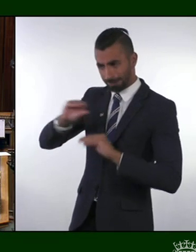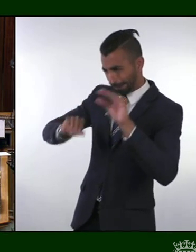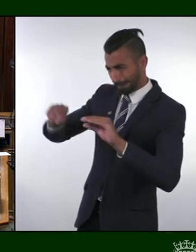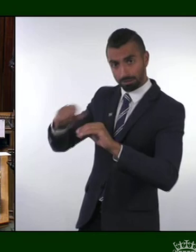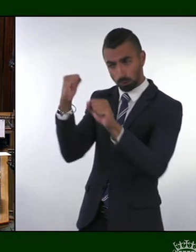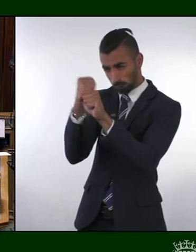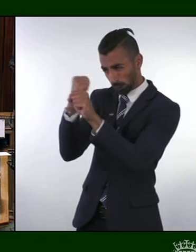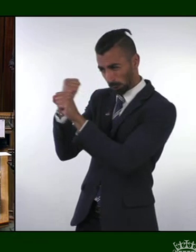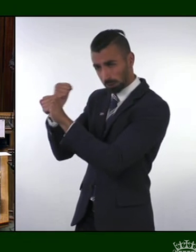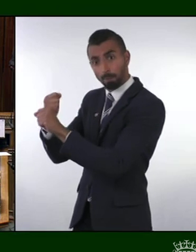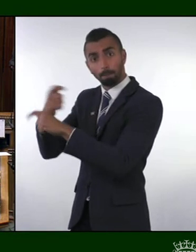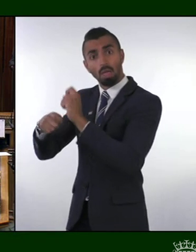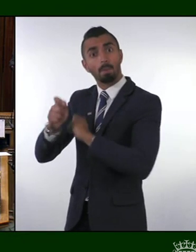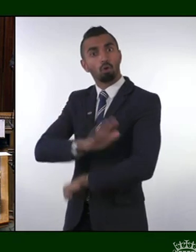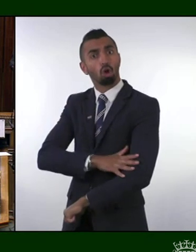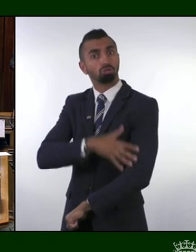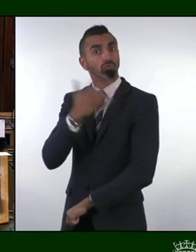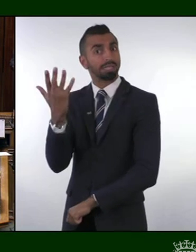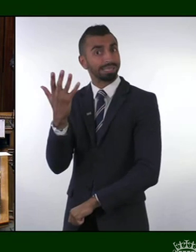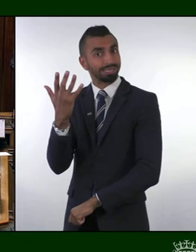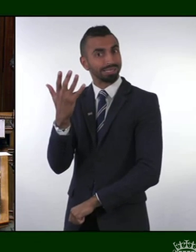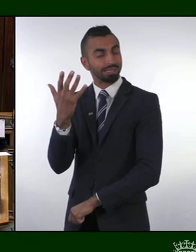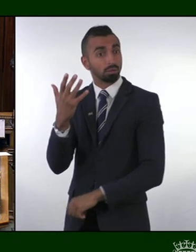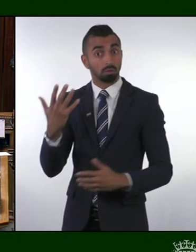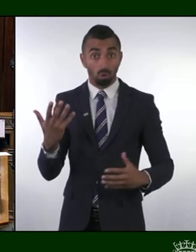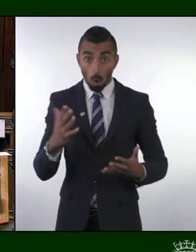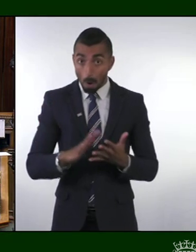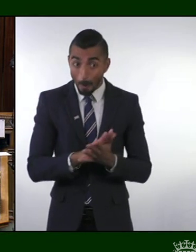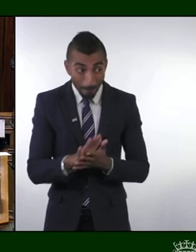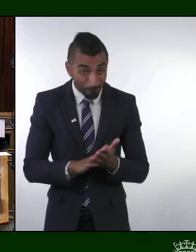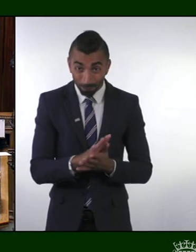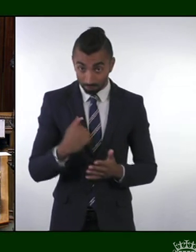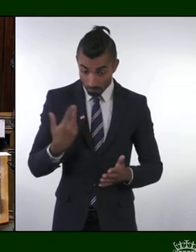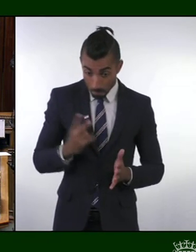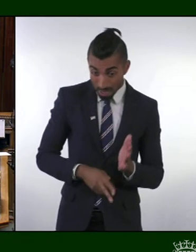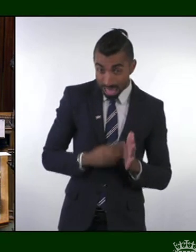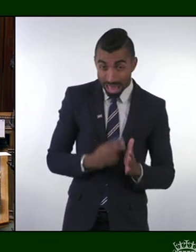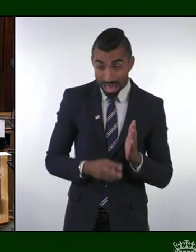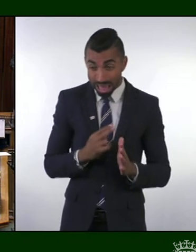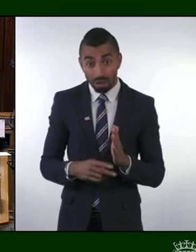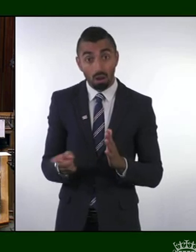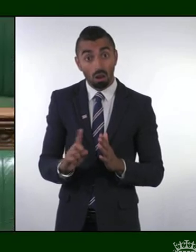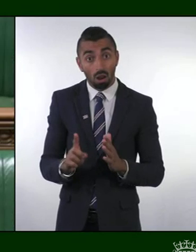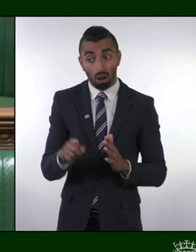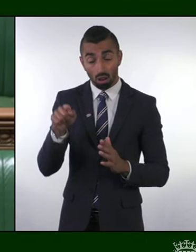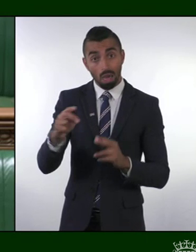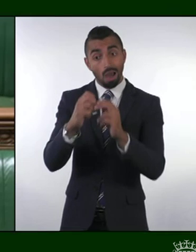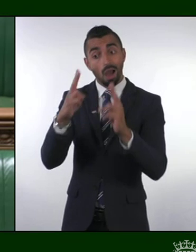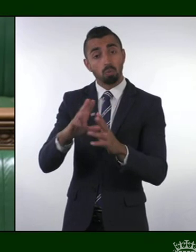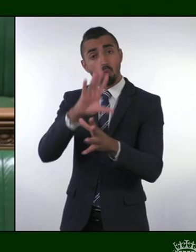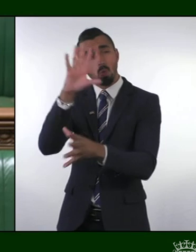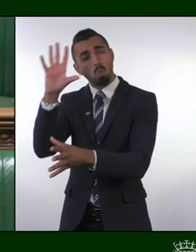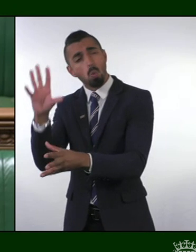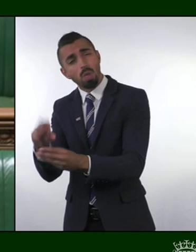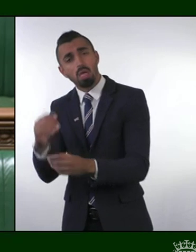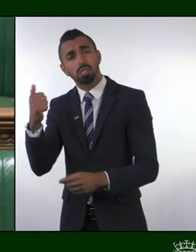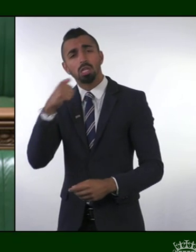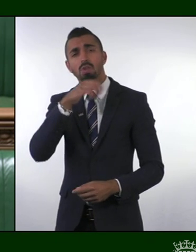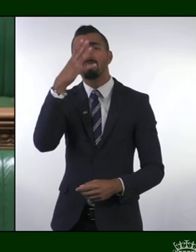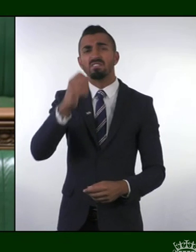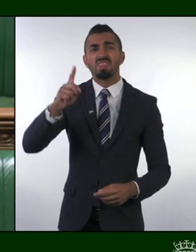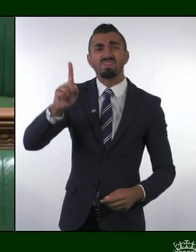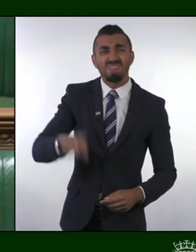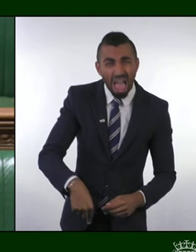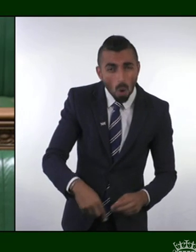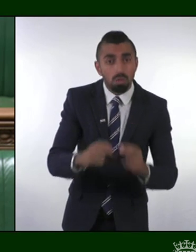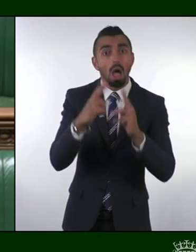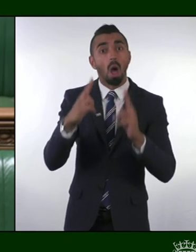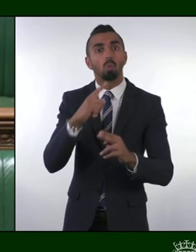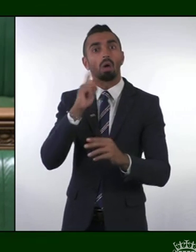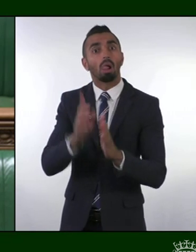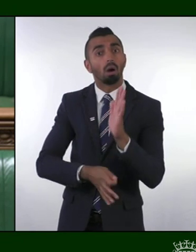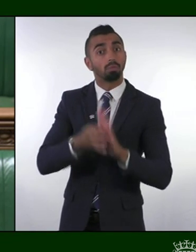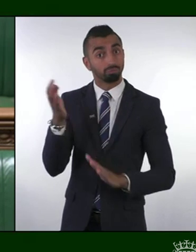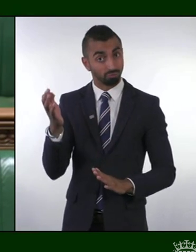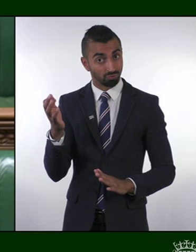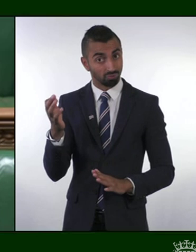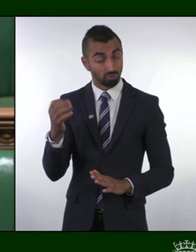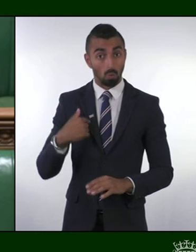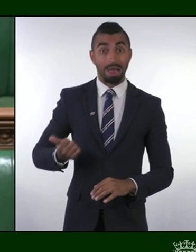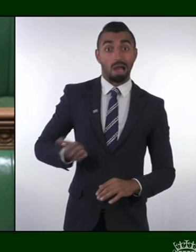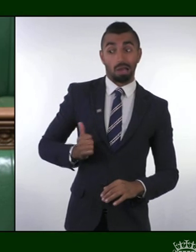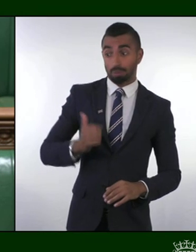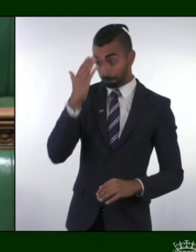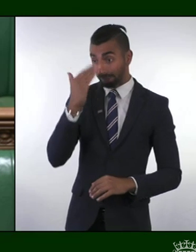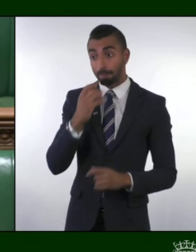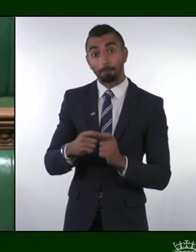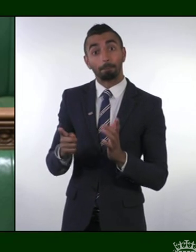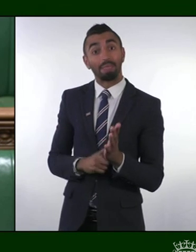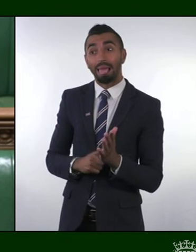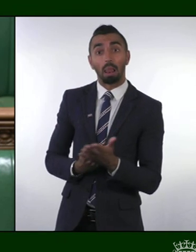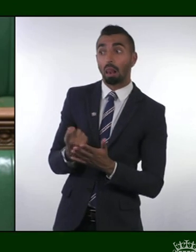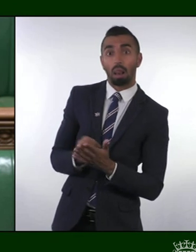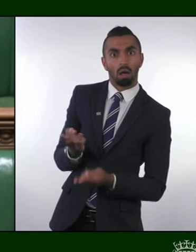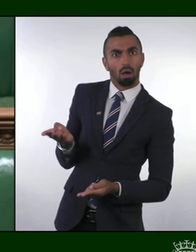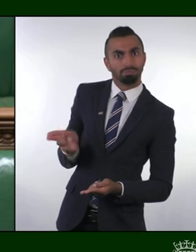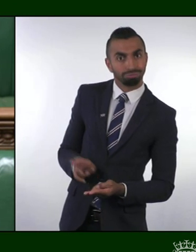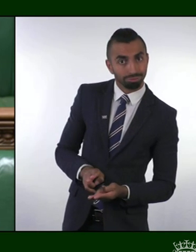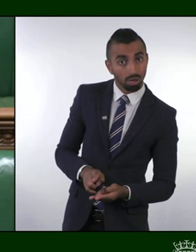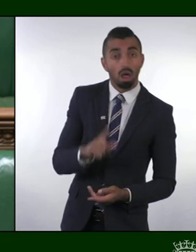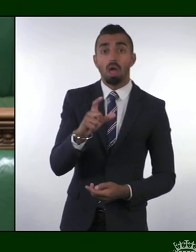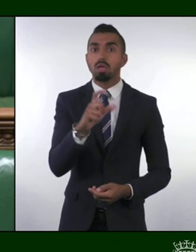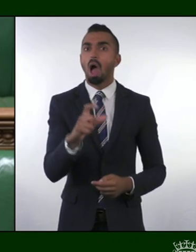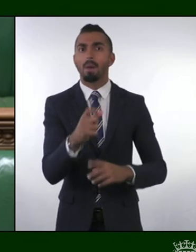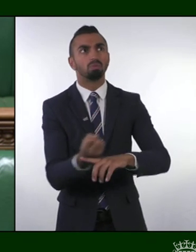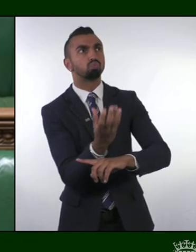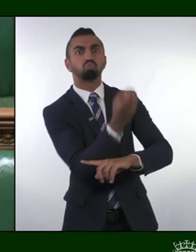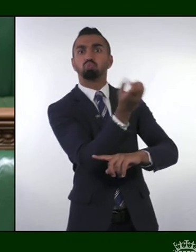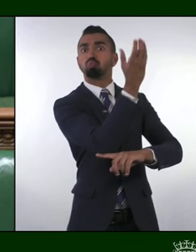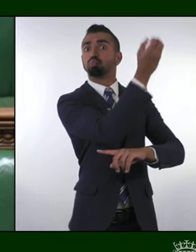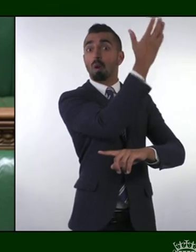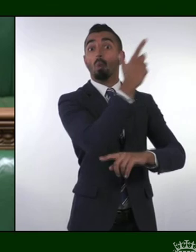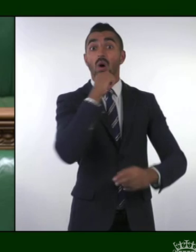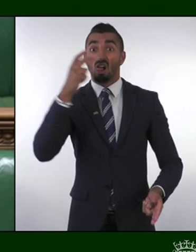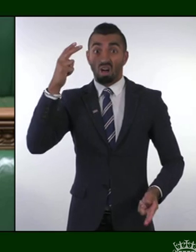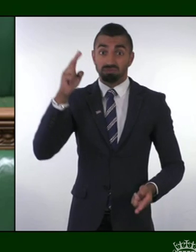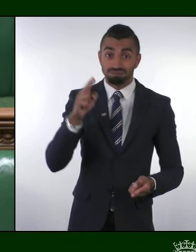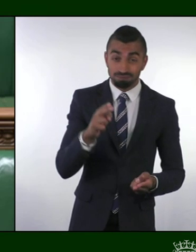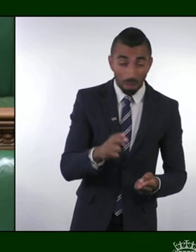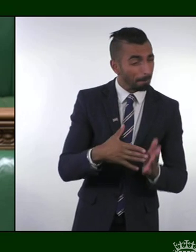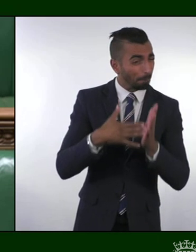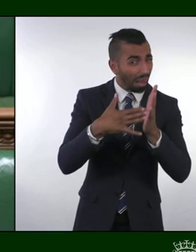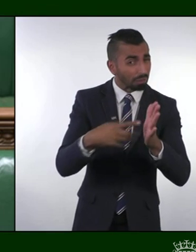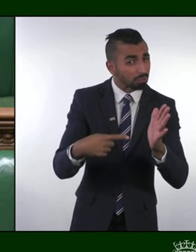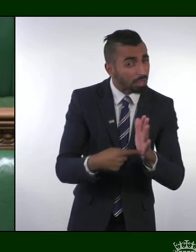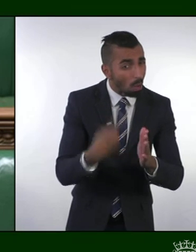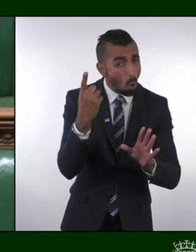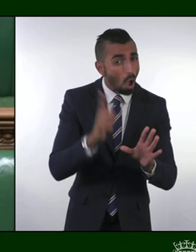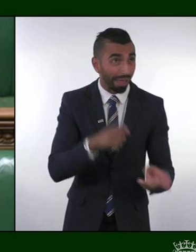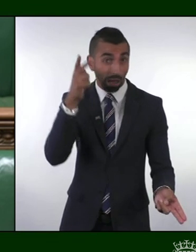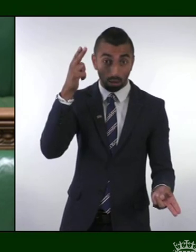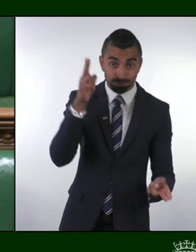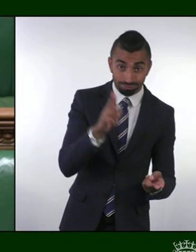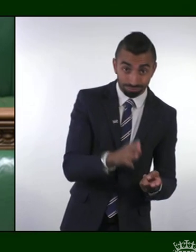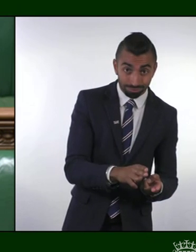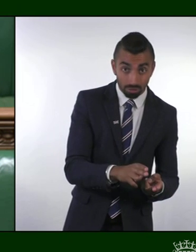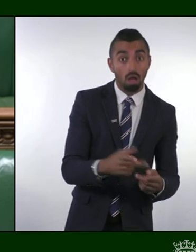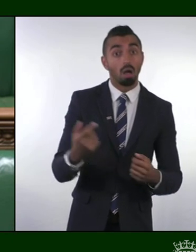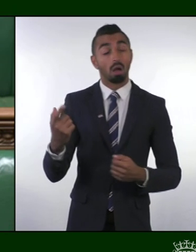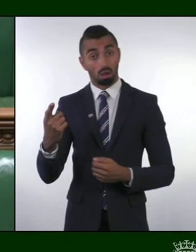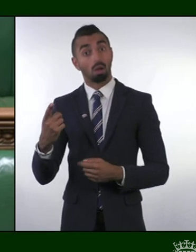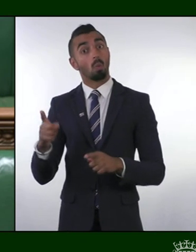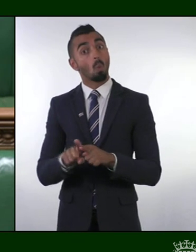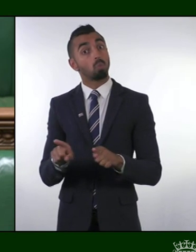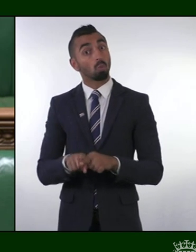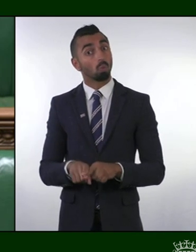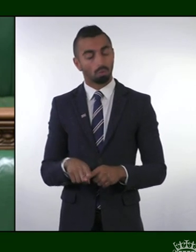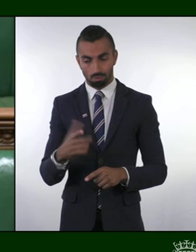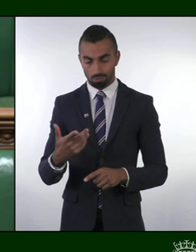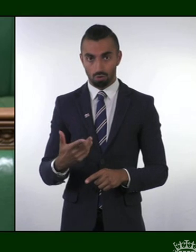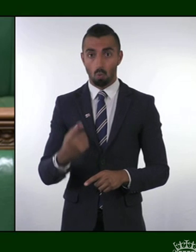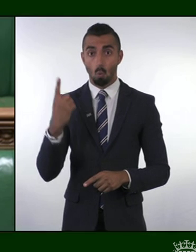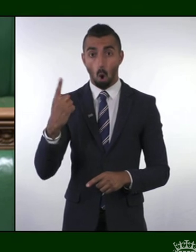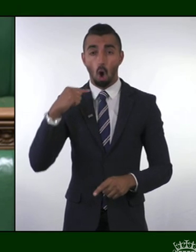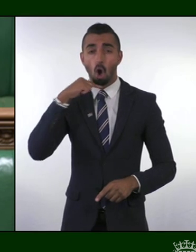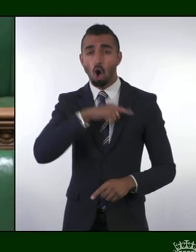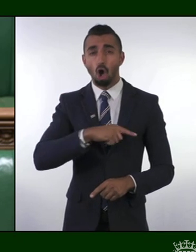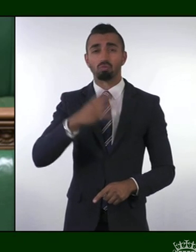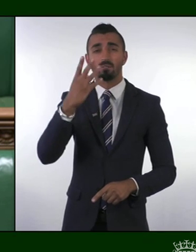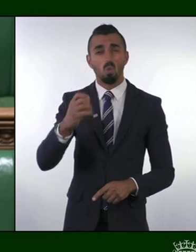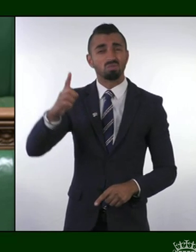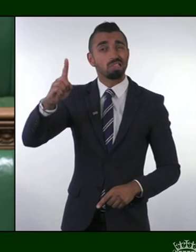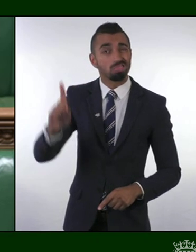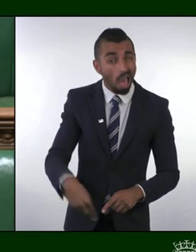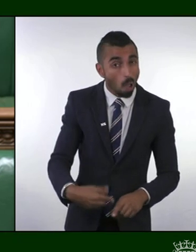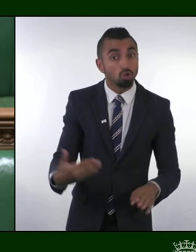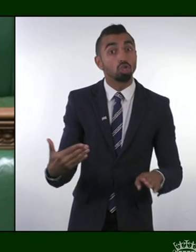Taken together, we expect these measures to make more than 650,000 homes more energy efficient; to save households up to £300 a year on their bills; to cut carbon by more than half a megatonne per year—equivalent to taking 270,000 cars off the road; and, most importantly right now, to support around 140,000 green jobs.